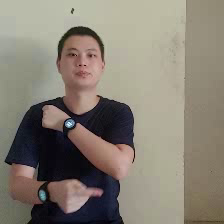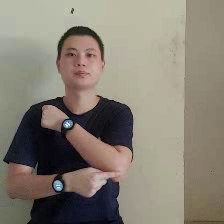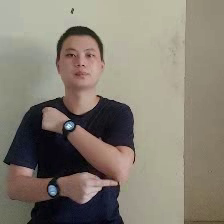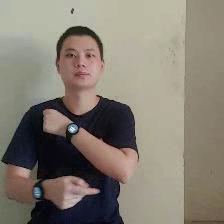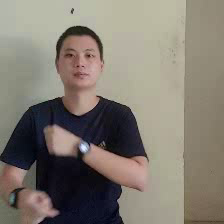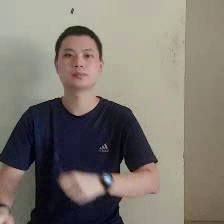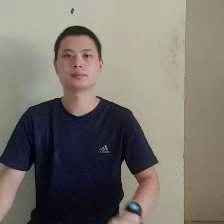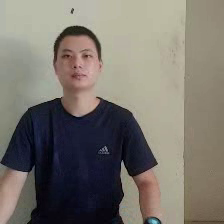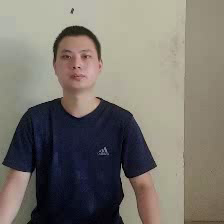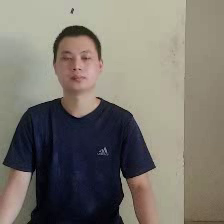Cám dỗ